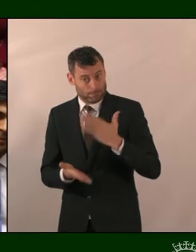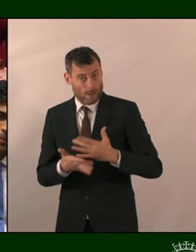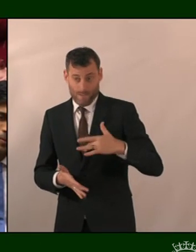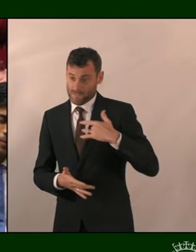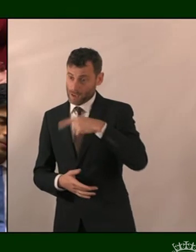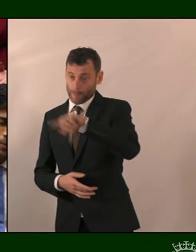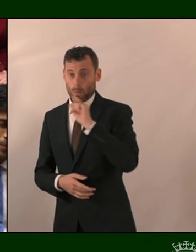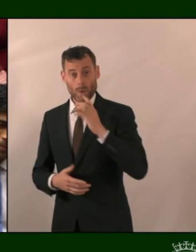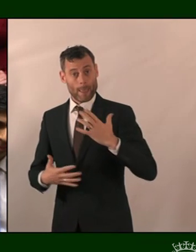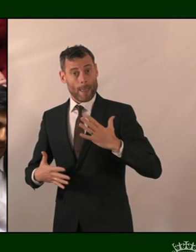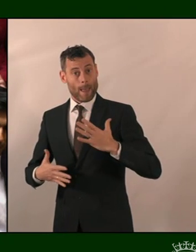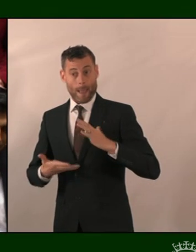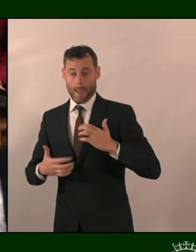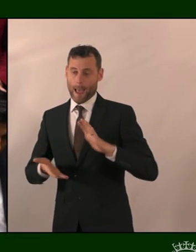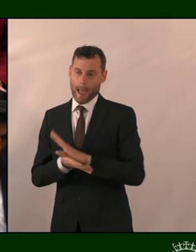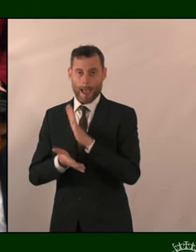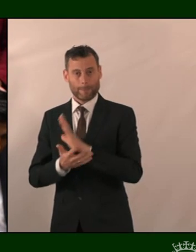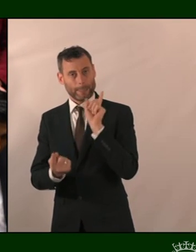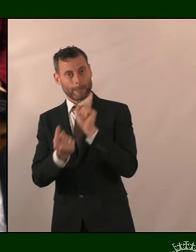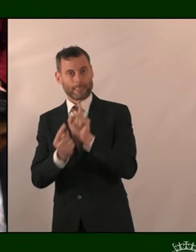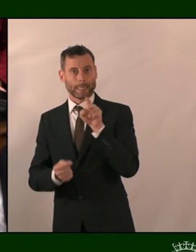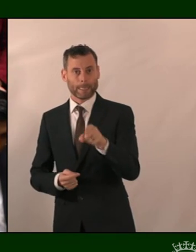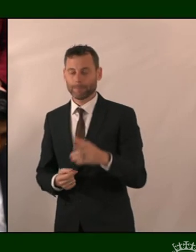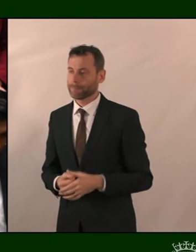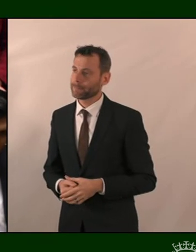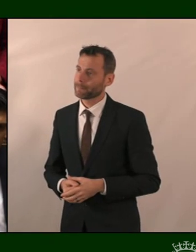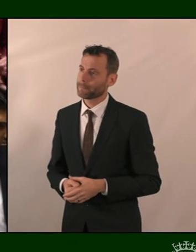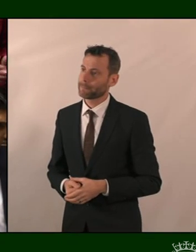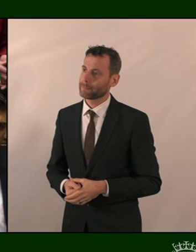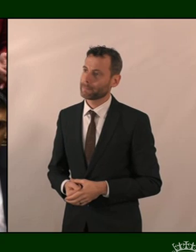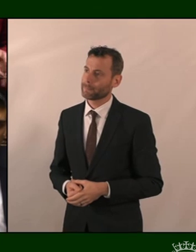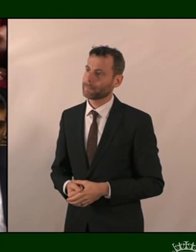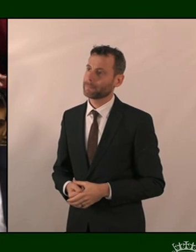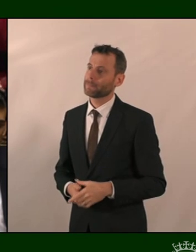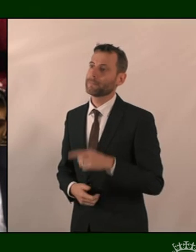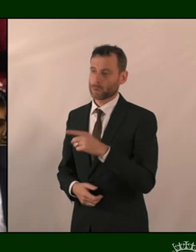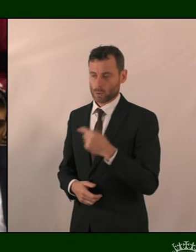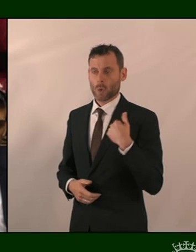I am very proud of the response that the Government have mounted over the past few days.